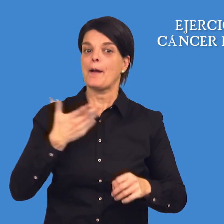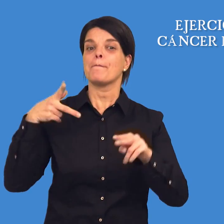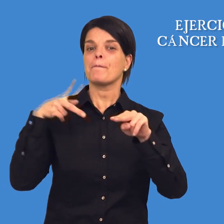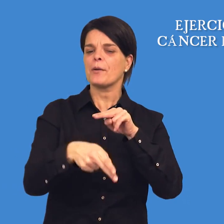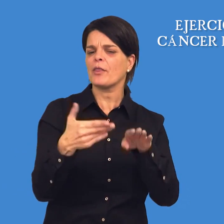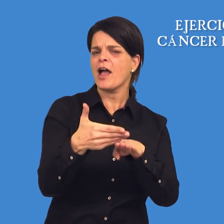evitar